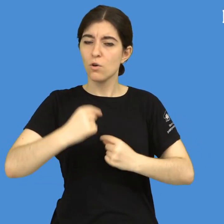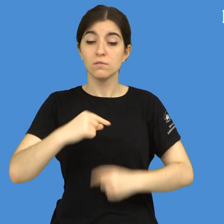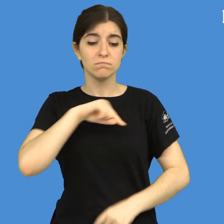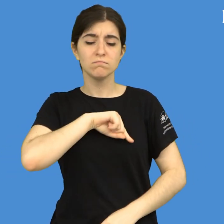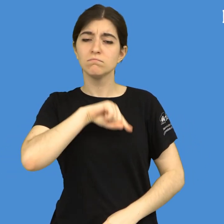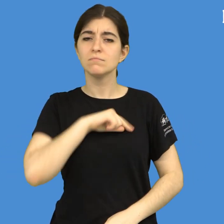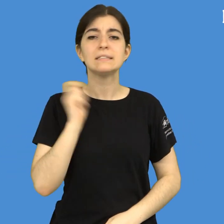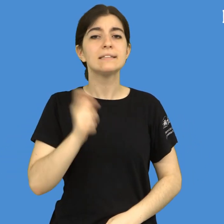sentir